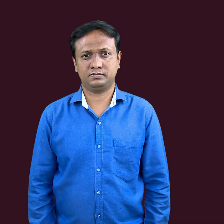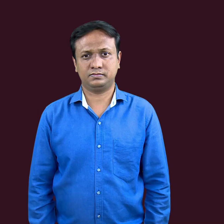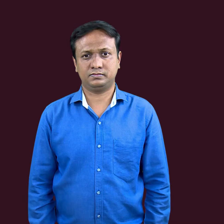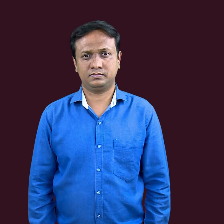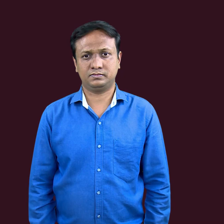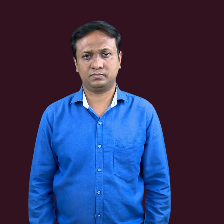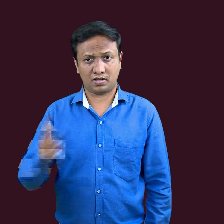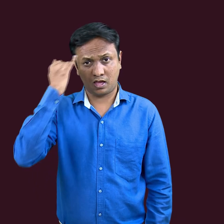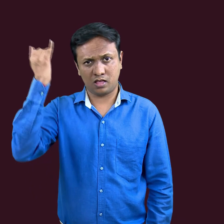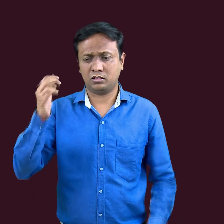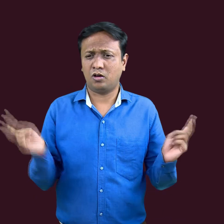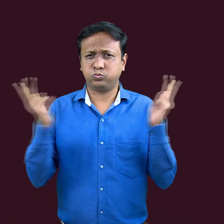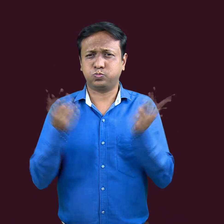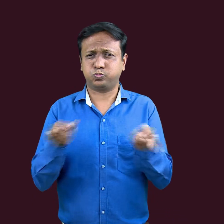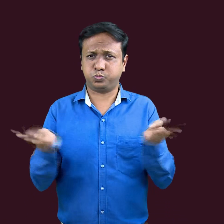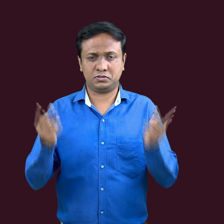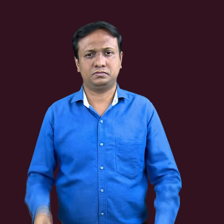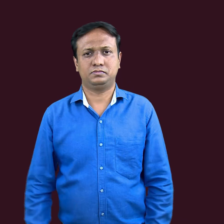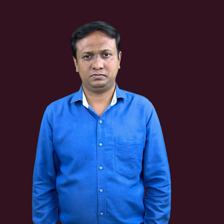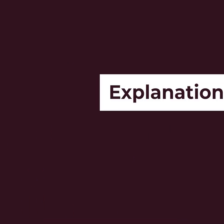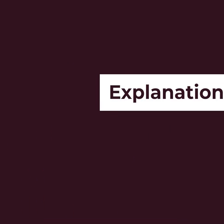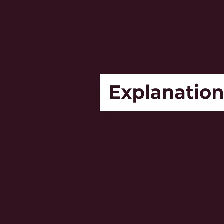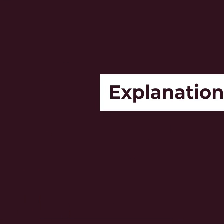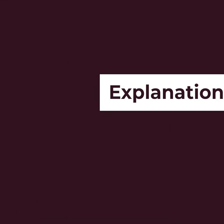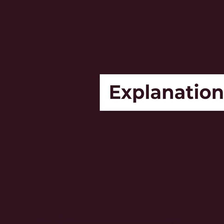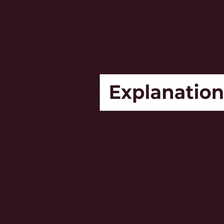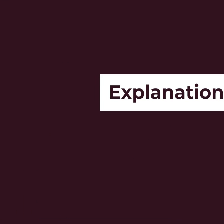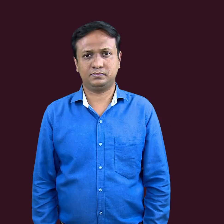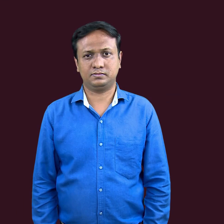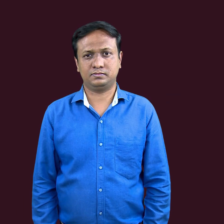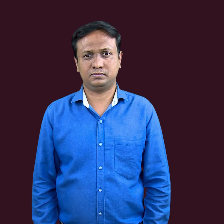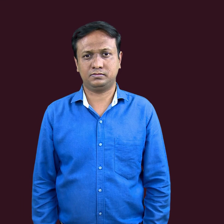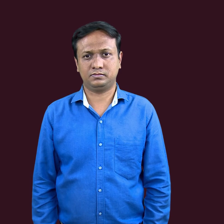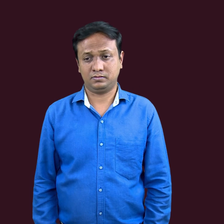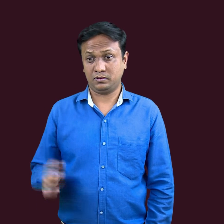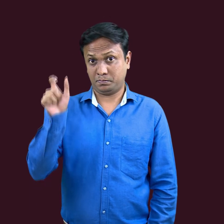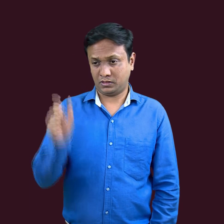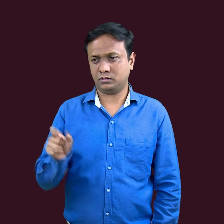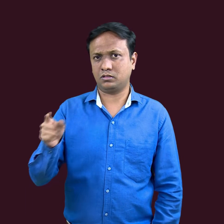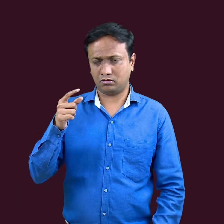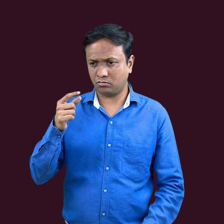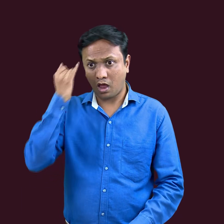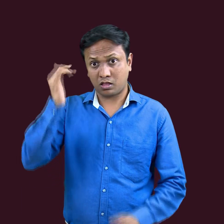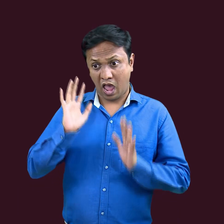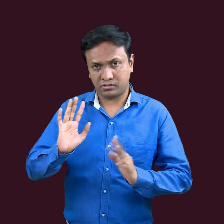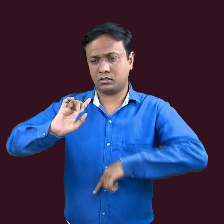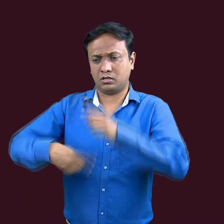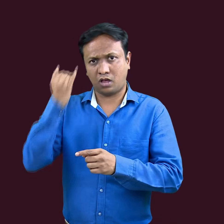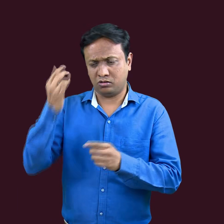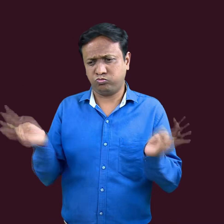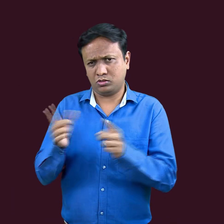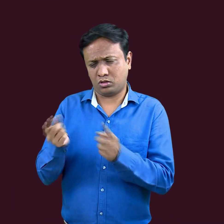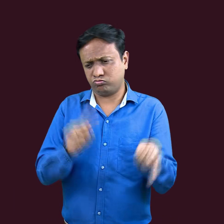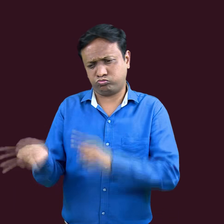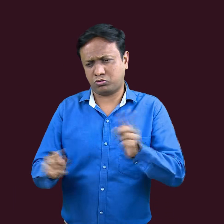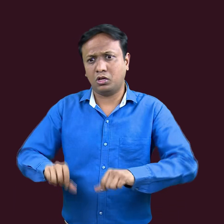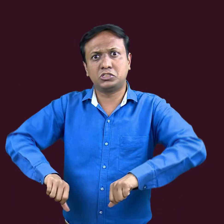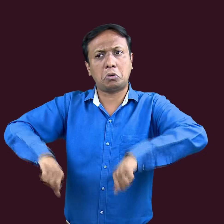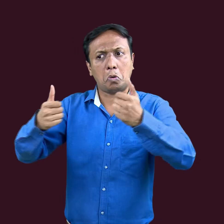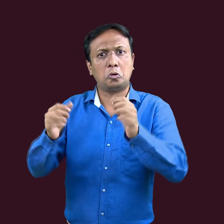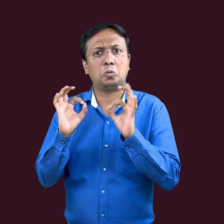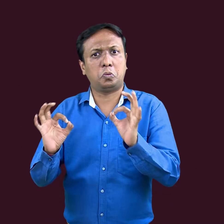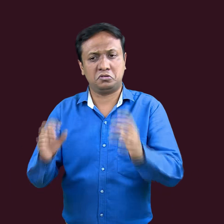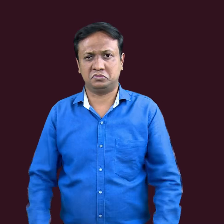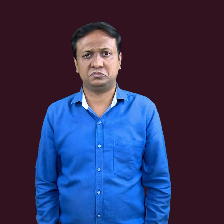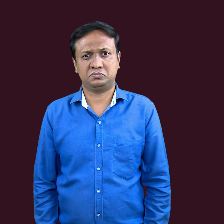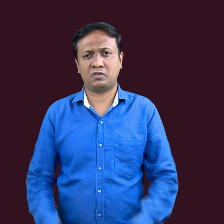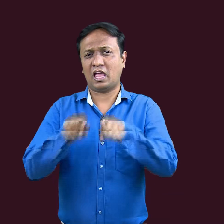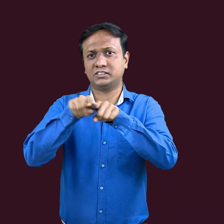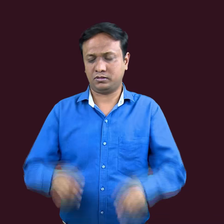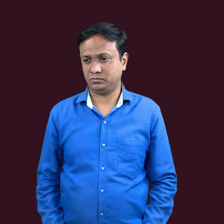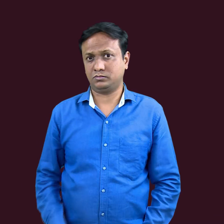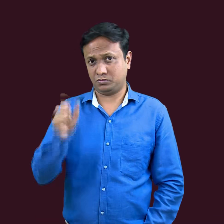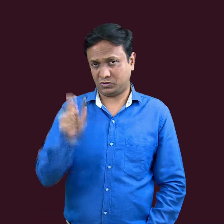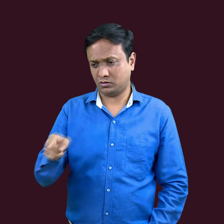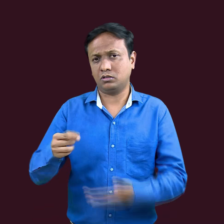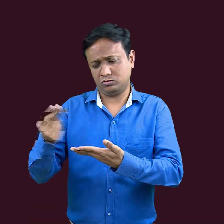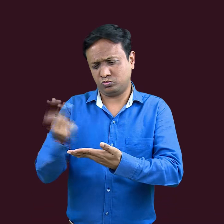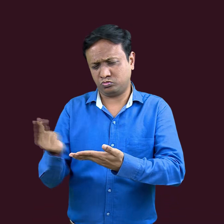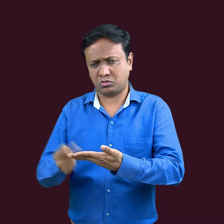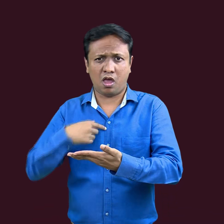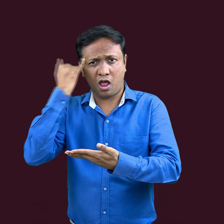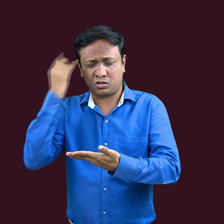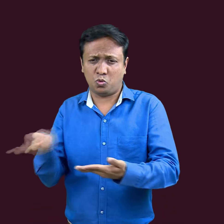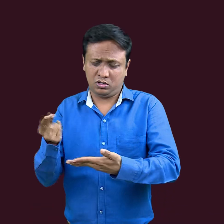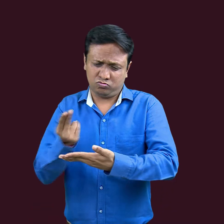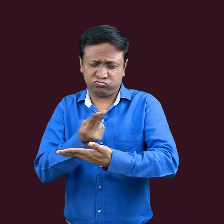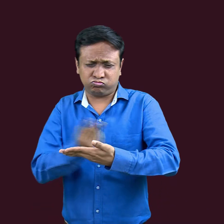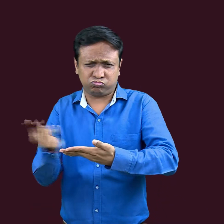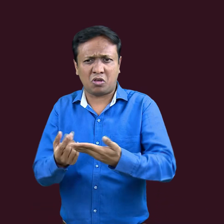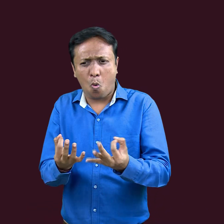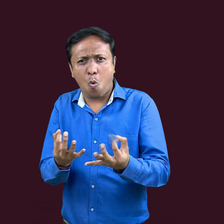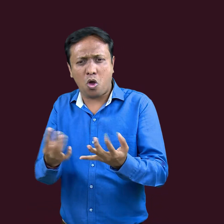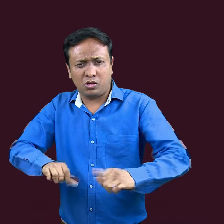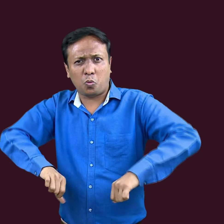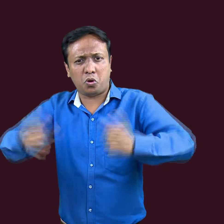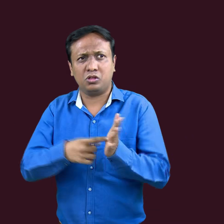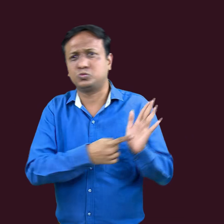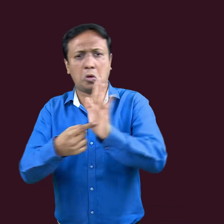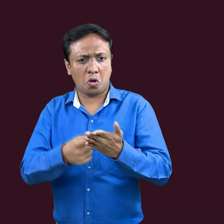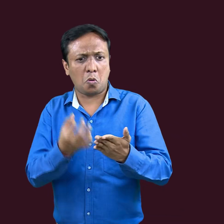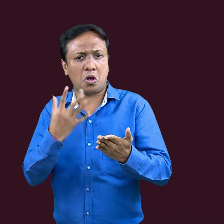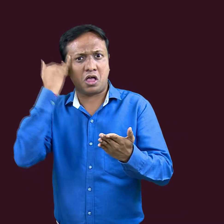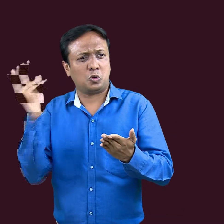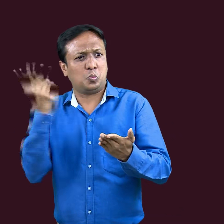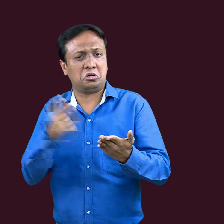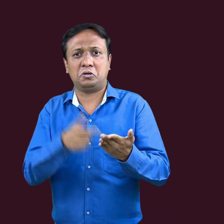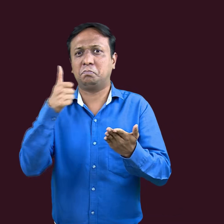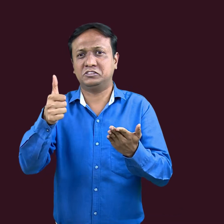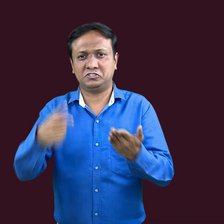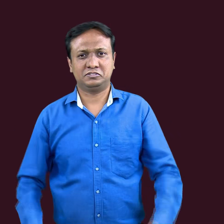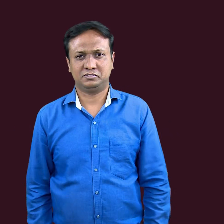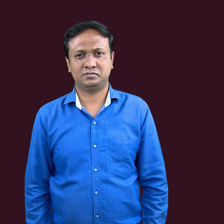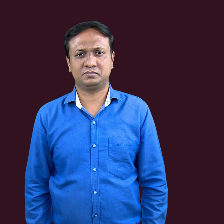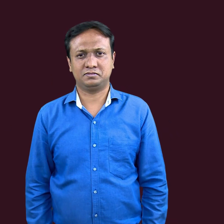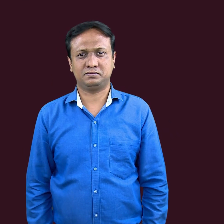Creative